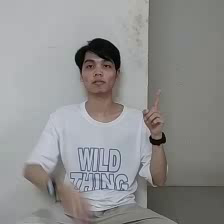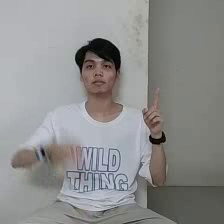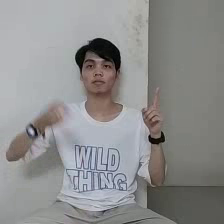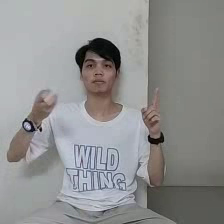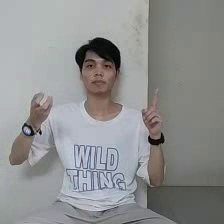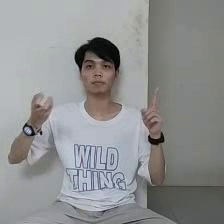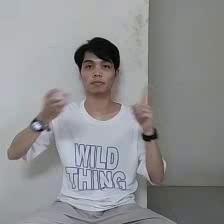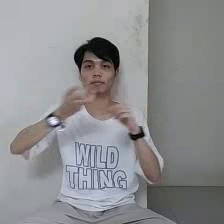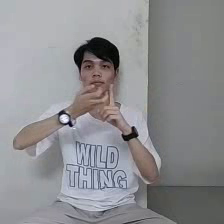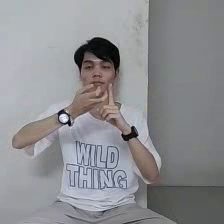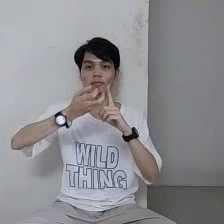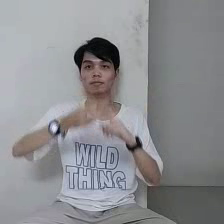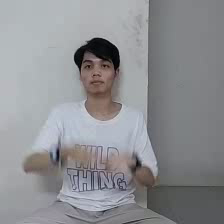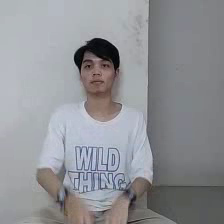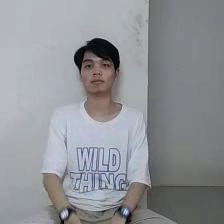Hâm mộ